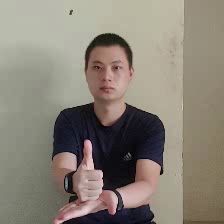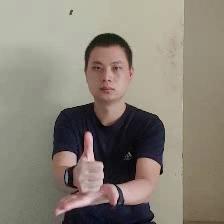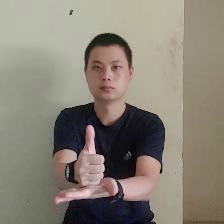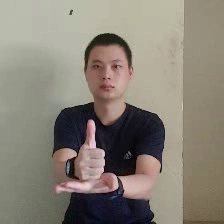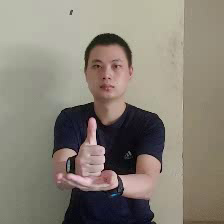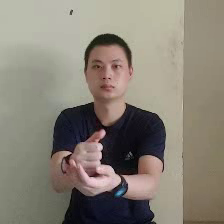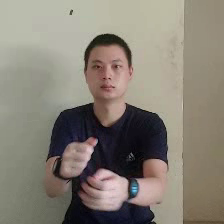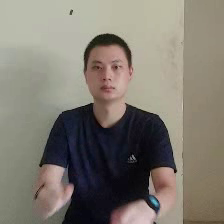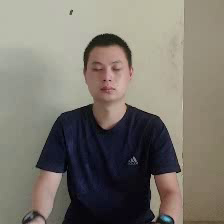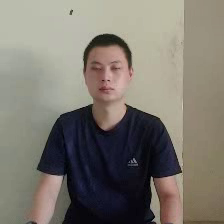Giúp